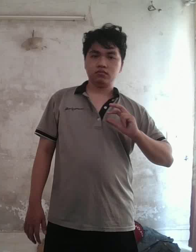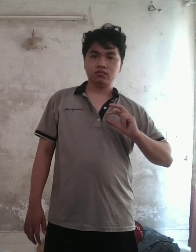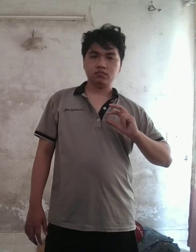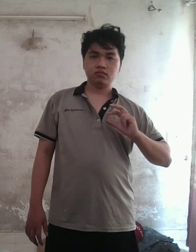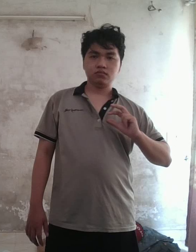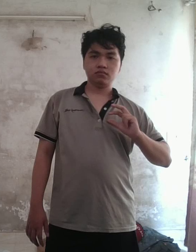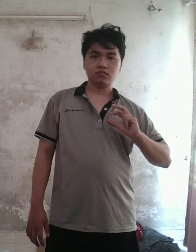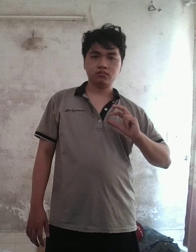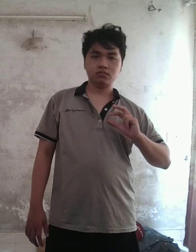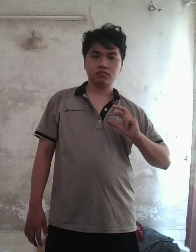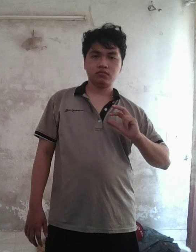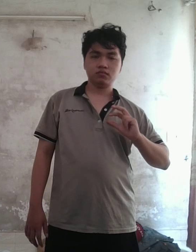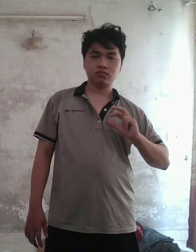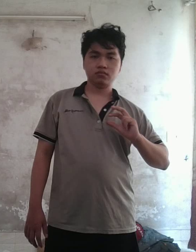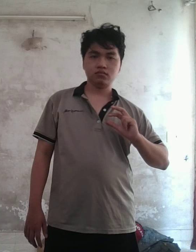giau co